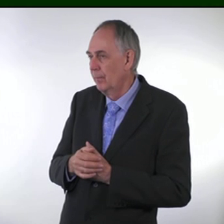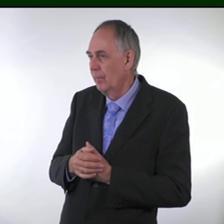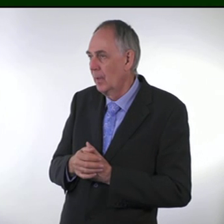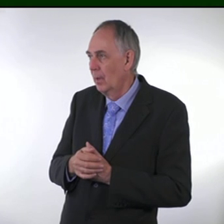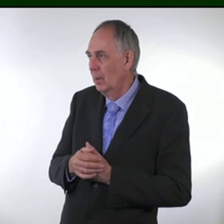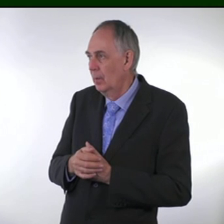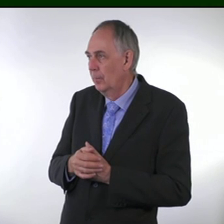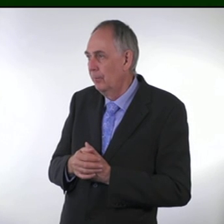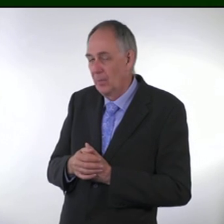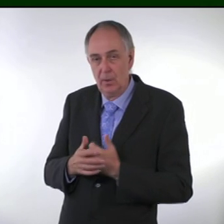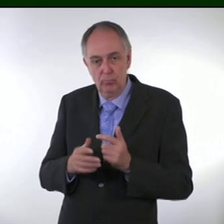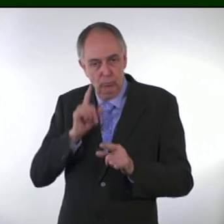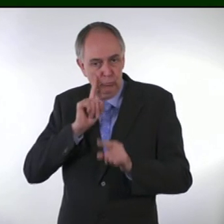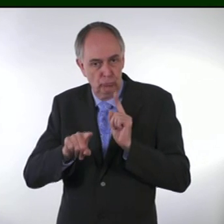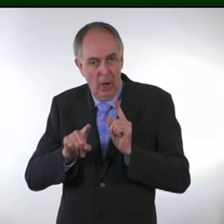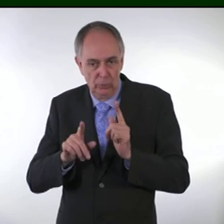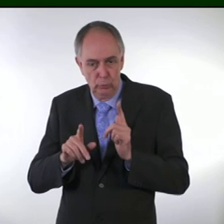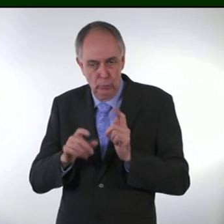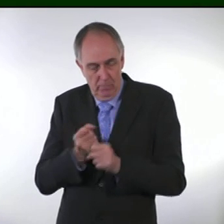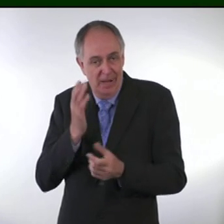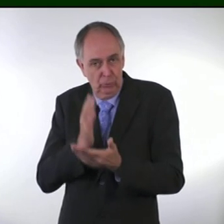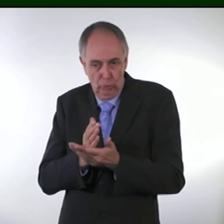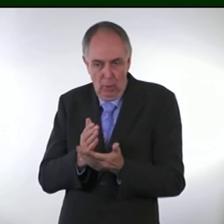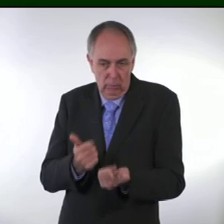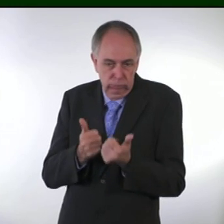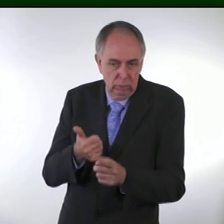We will ensure that we do everything we can.